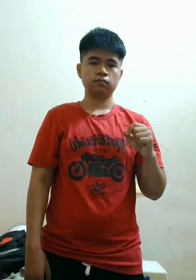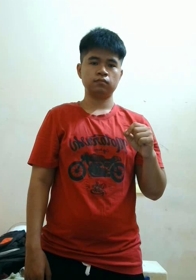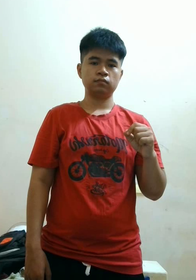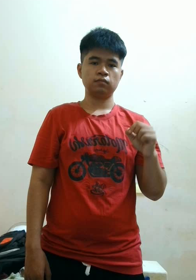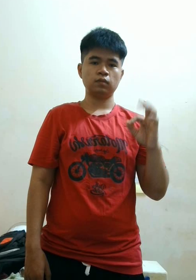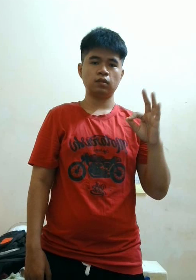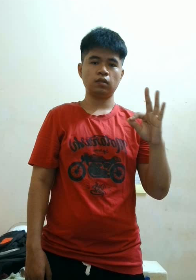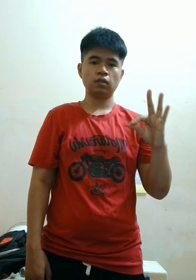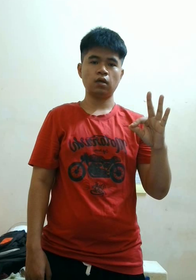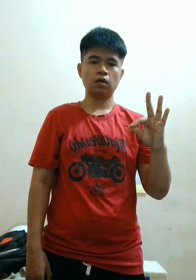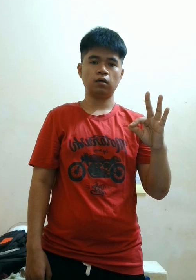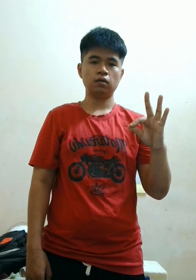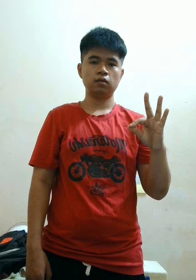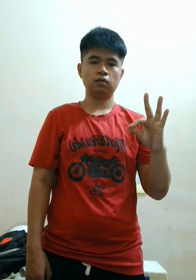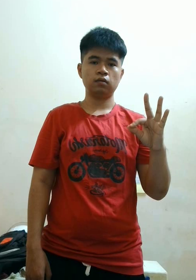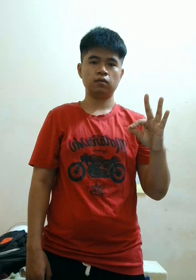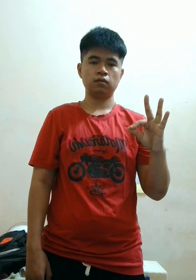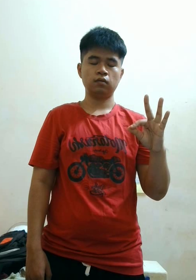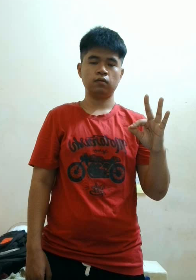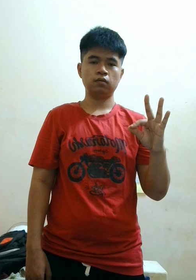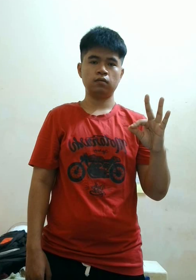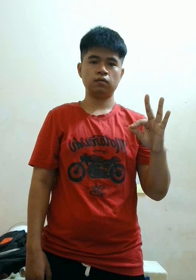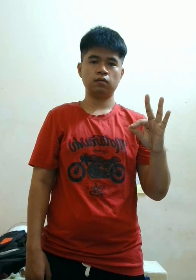t